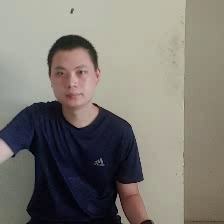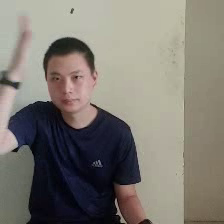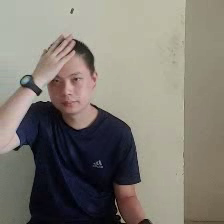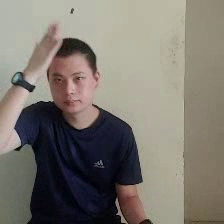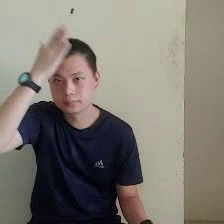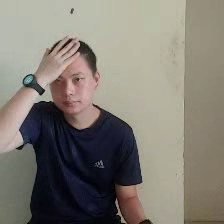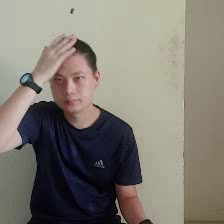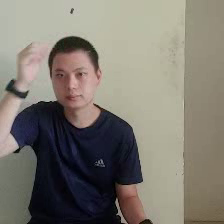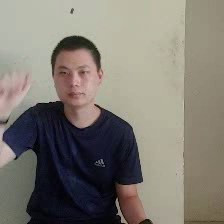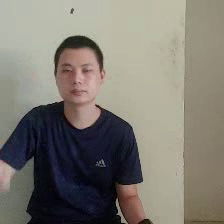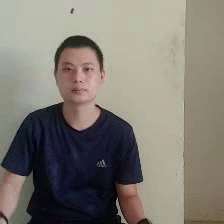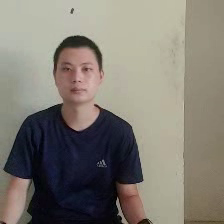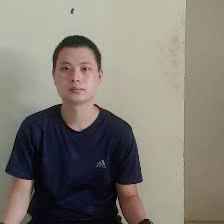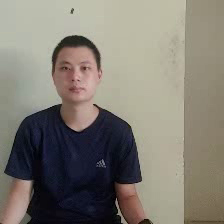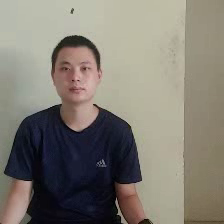Biết